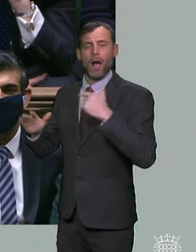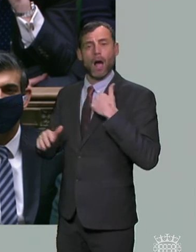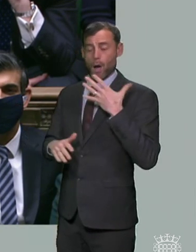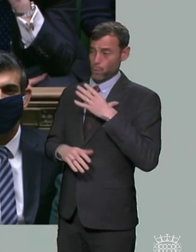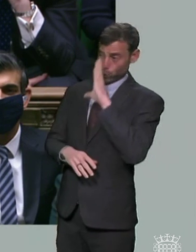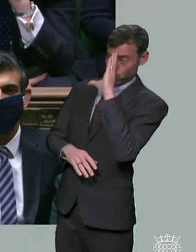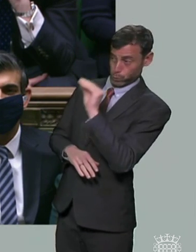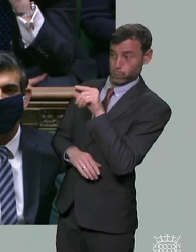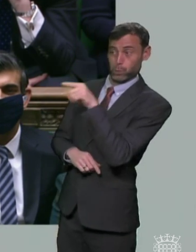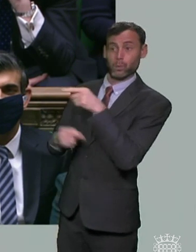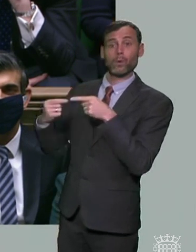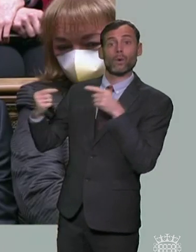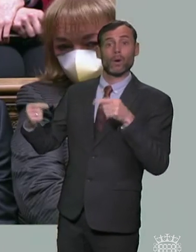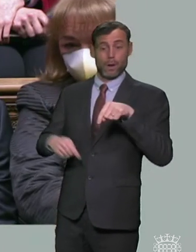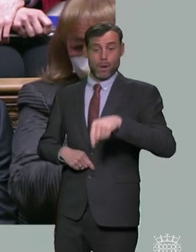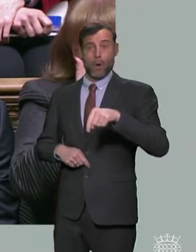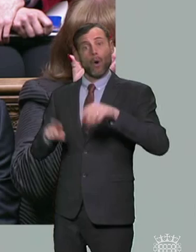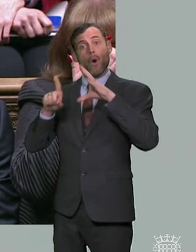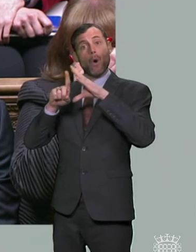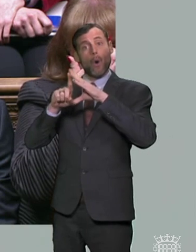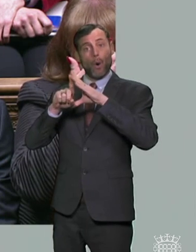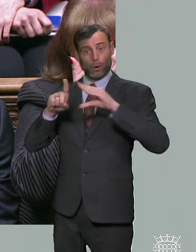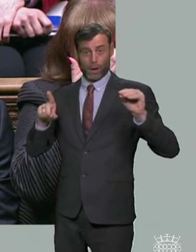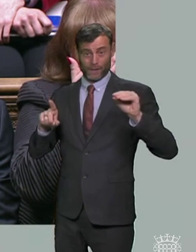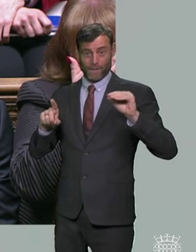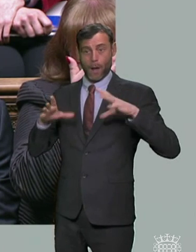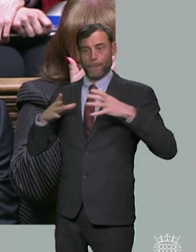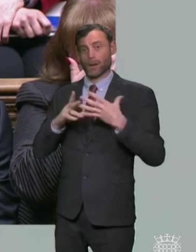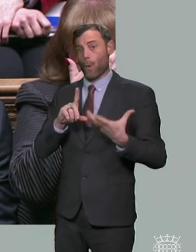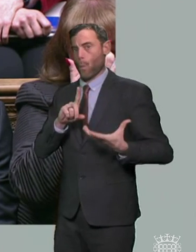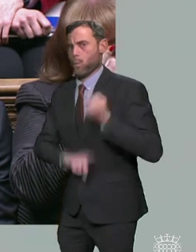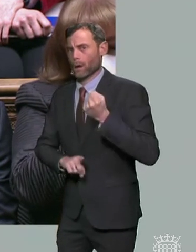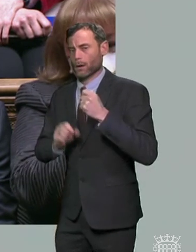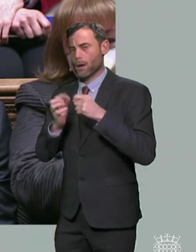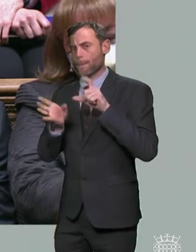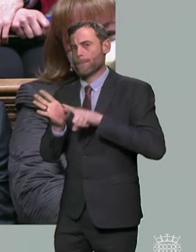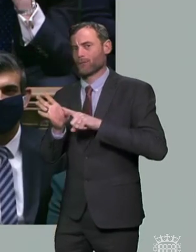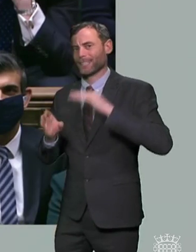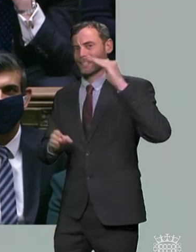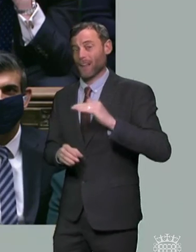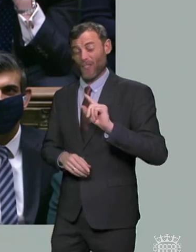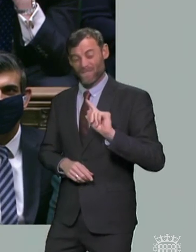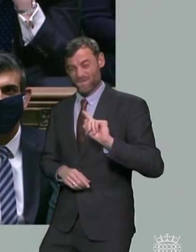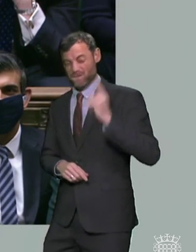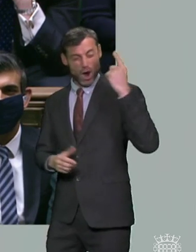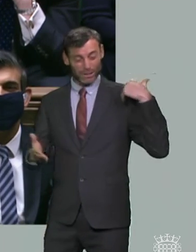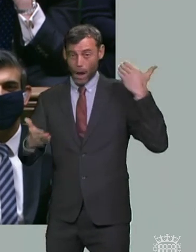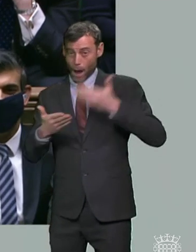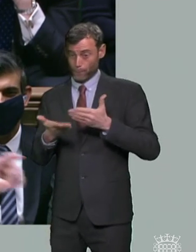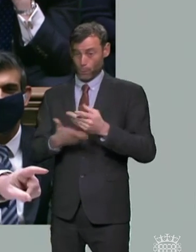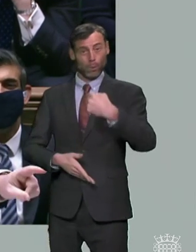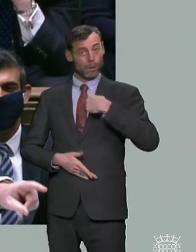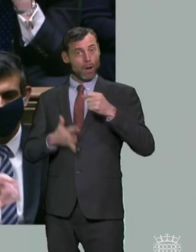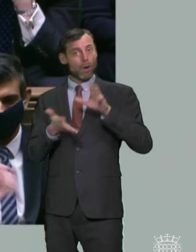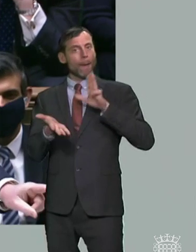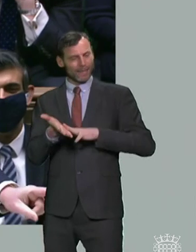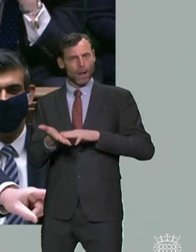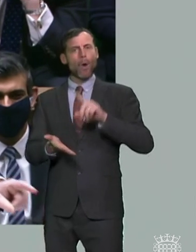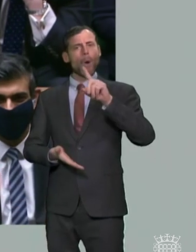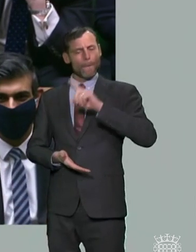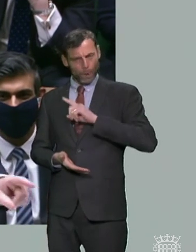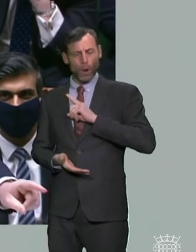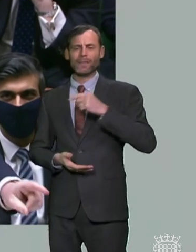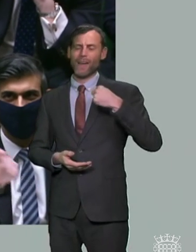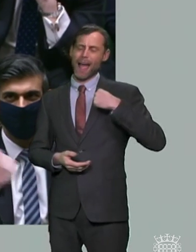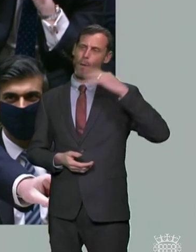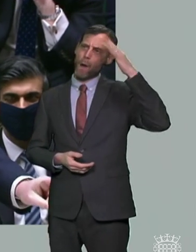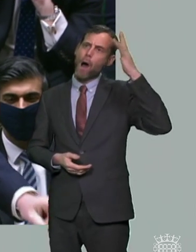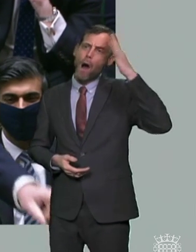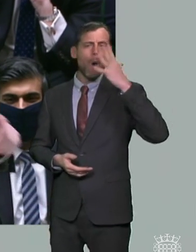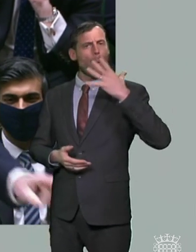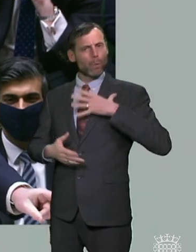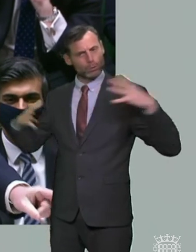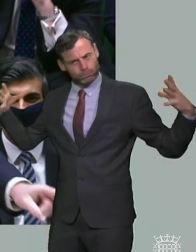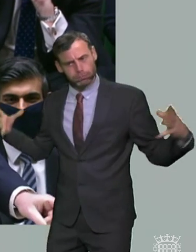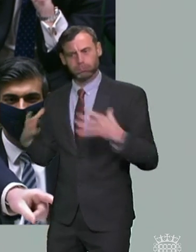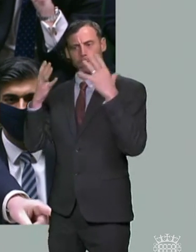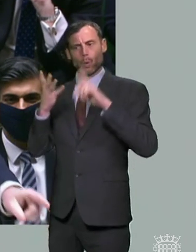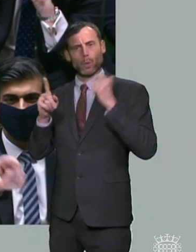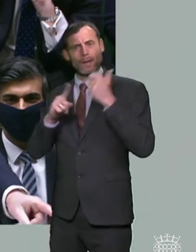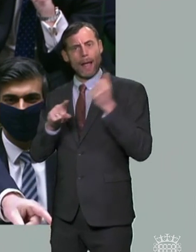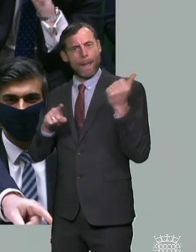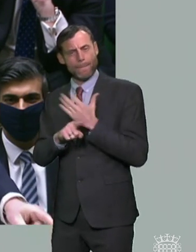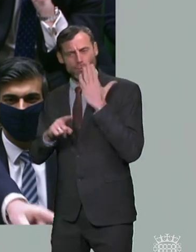and learned Gentleman that the Conservative party won Bury South for the first time in generations under this Prime Minister, with an agenda of uniting, levelling up and delivering for